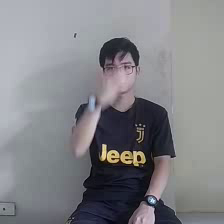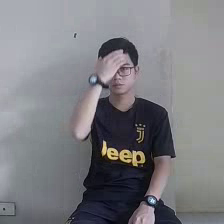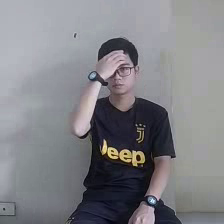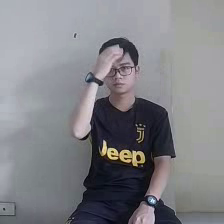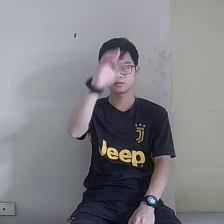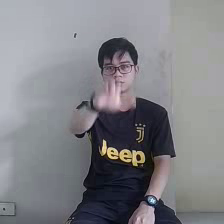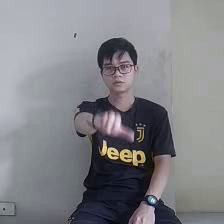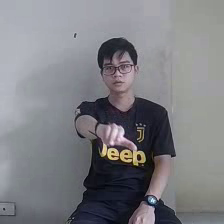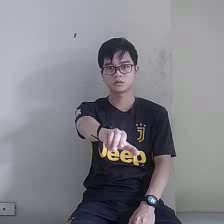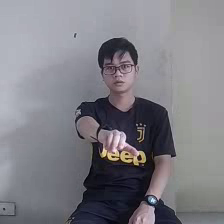Áp dụng